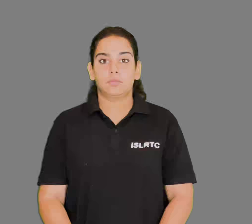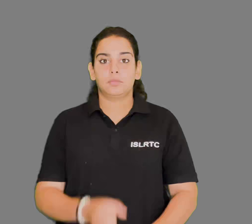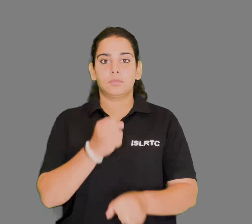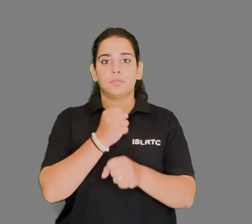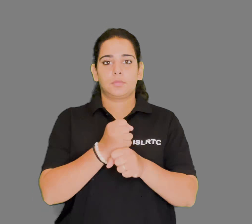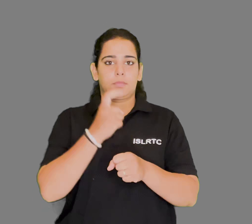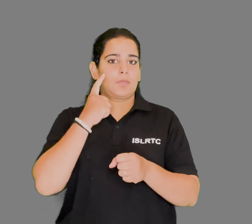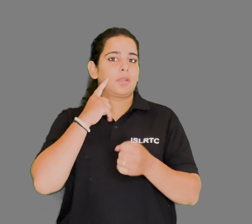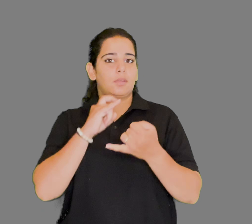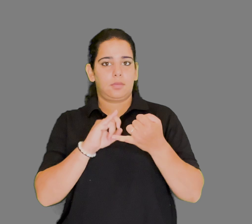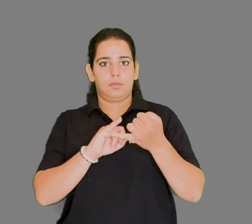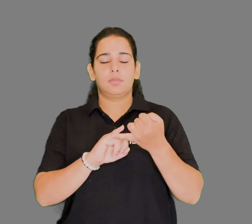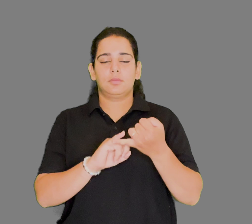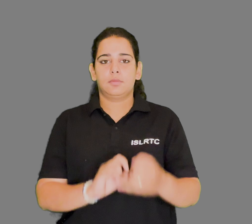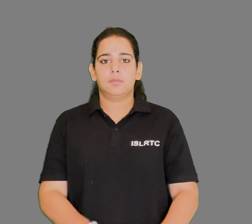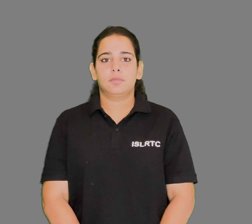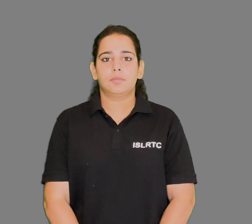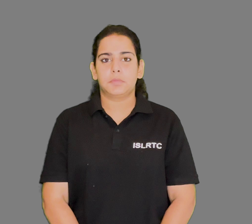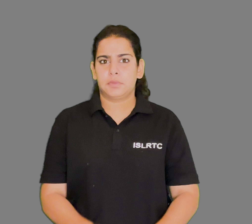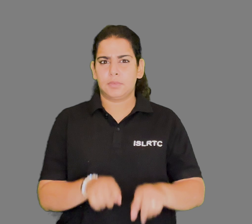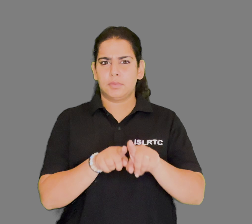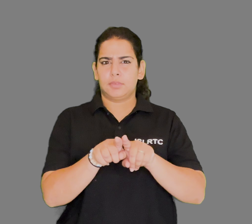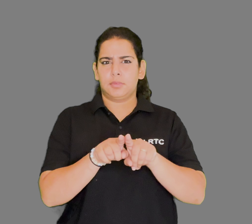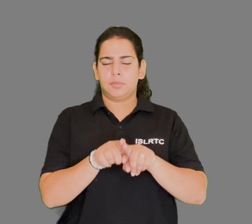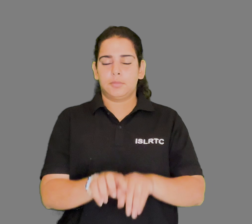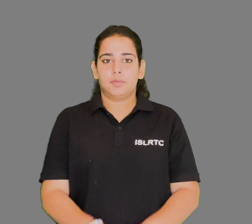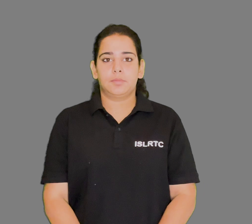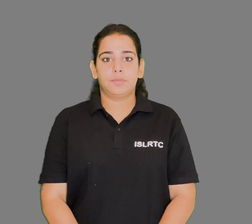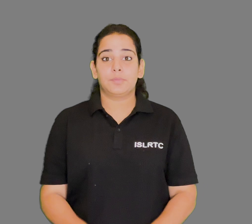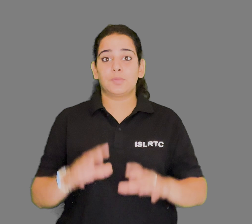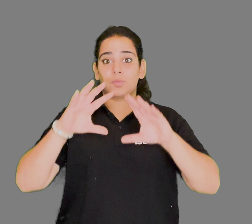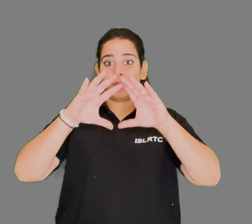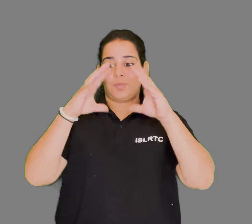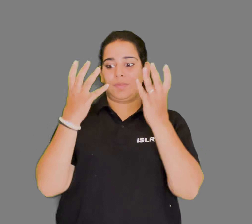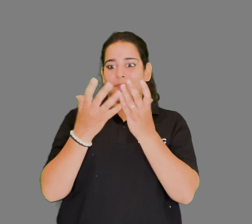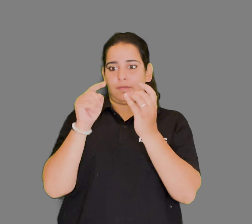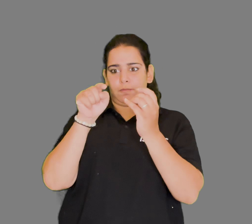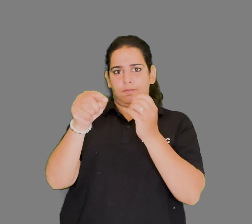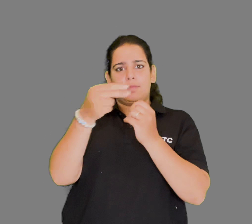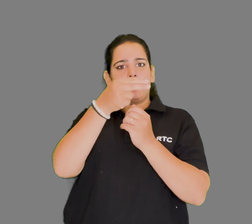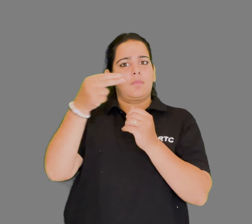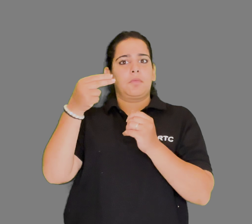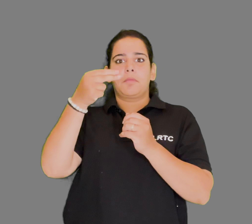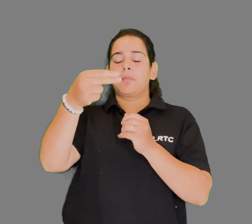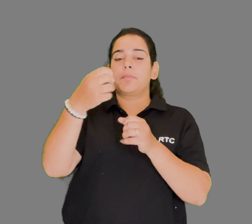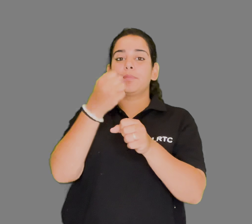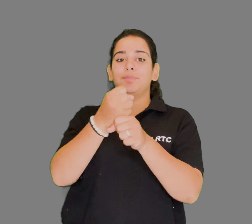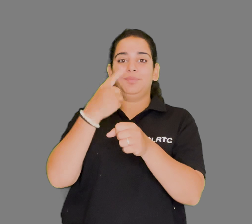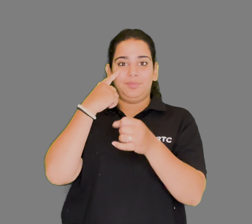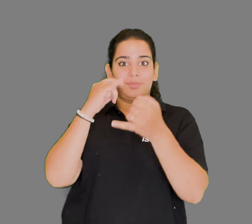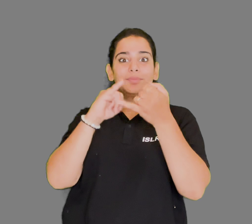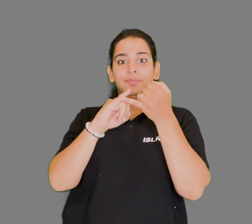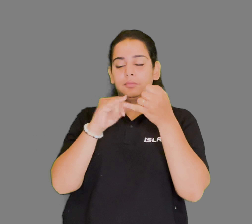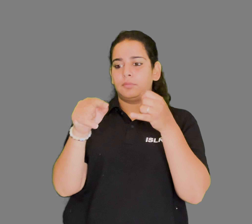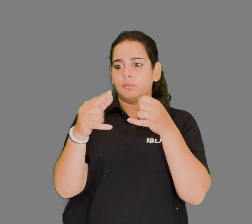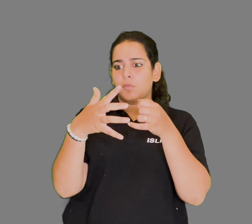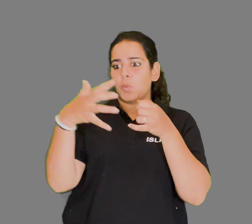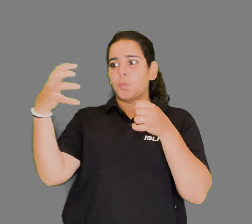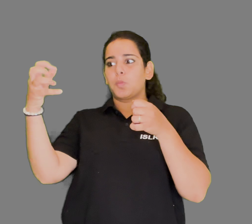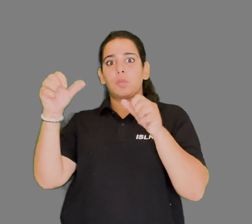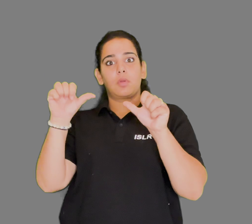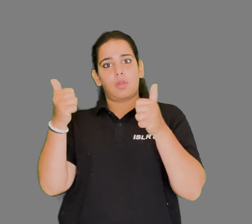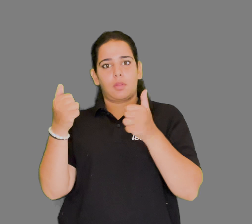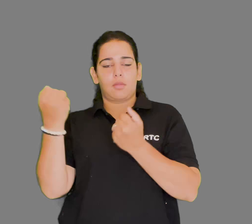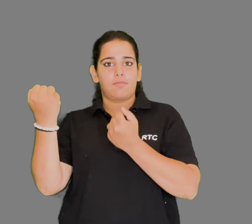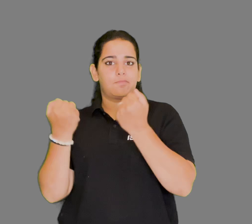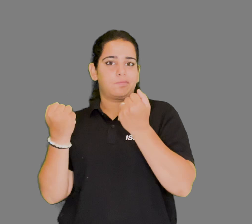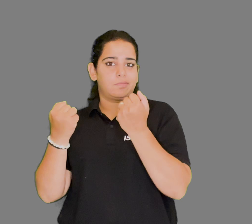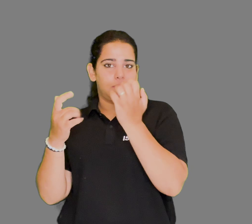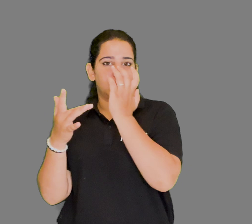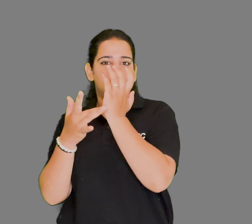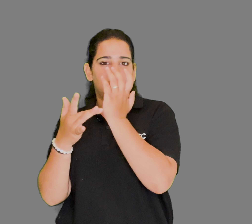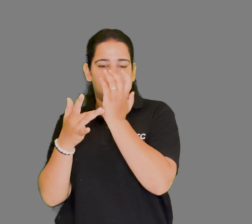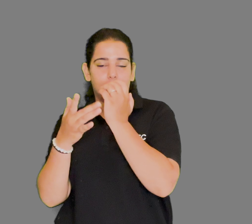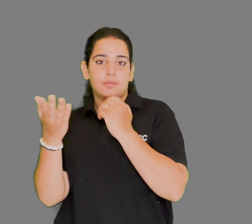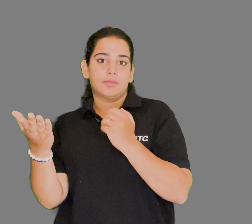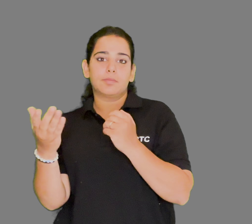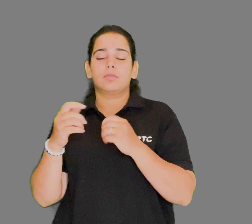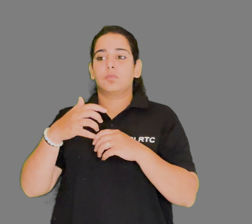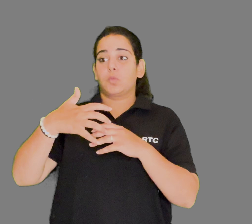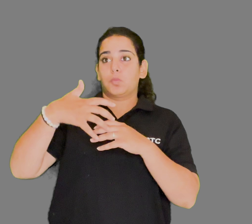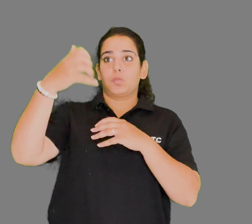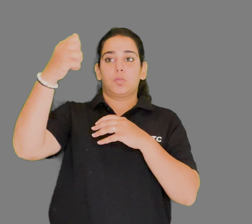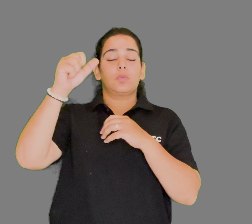Geospatial Tools and systems used to collect, analyze, and visualize spatial data related to infrastructure planning